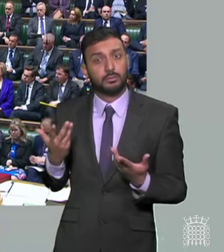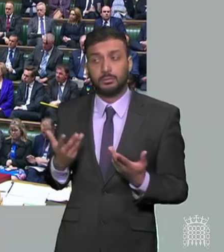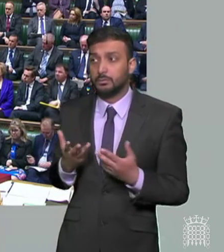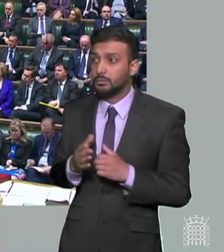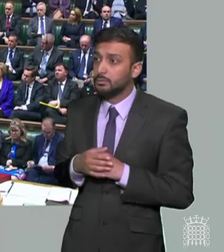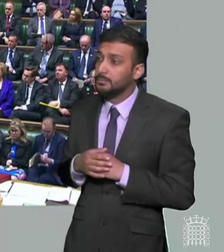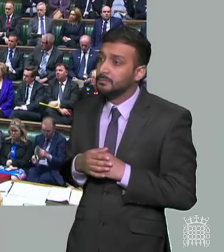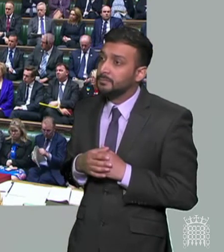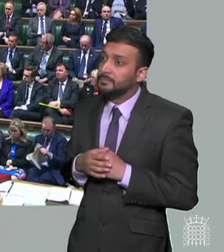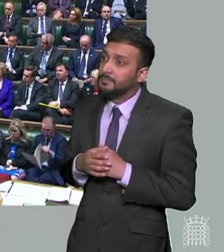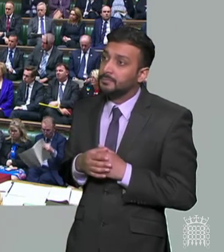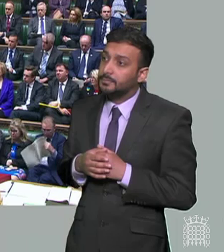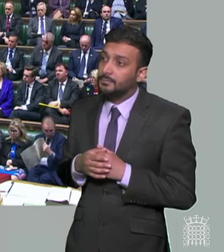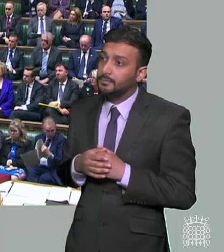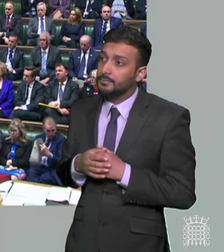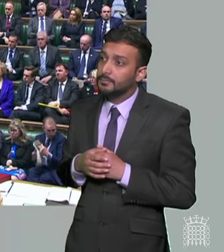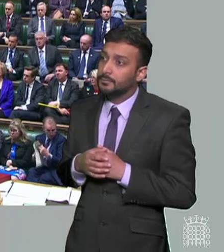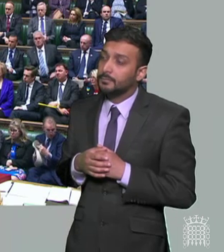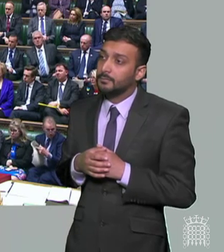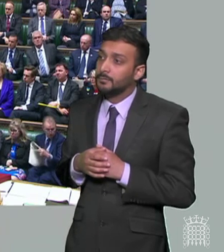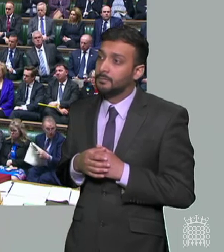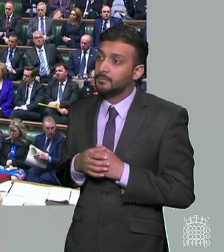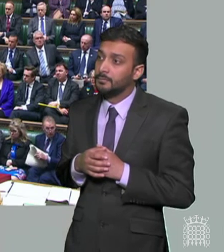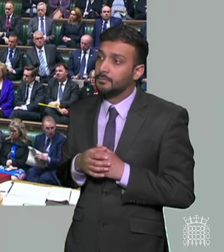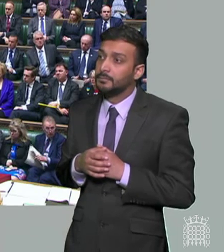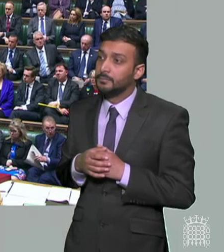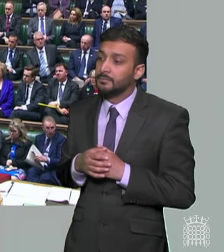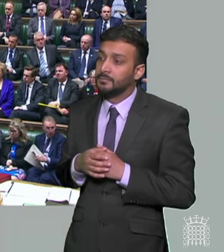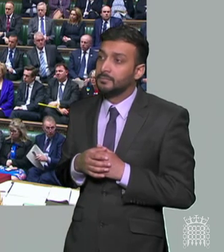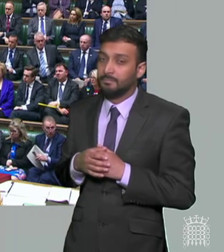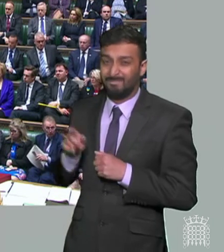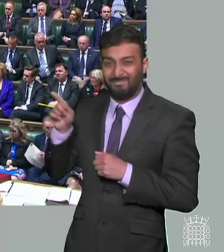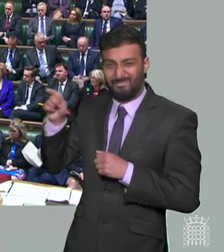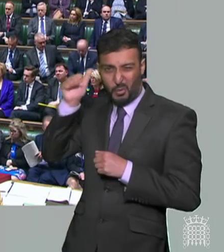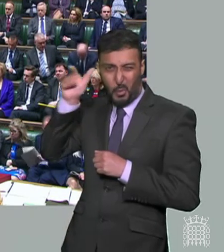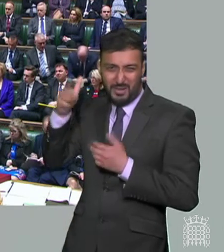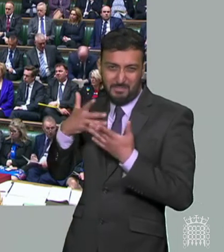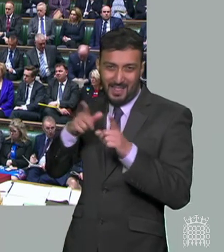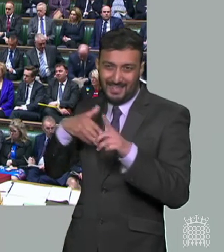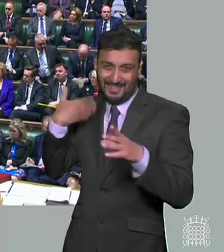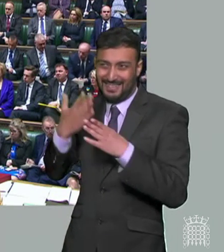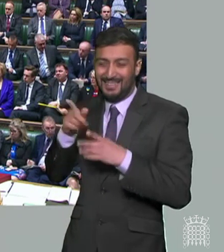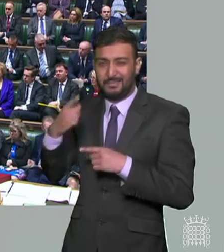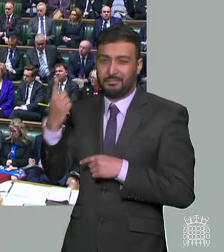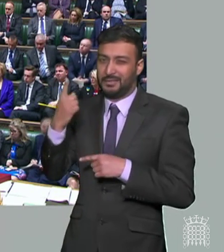I have known my honourable Friend for many years, and this is typical of his creativity.